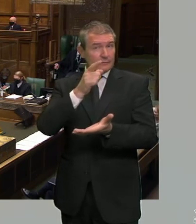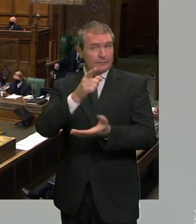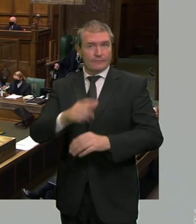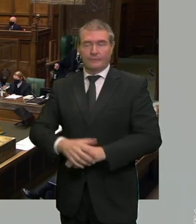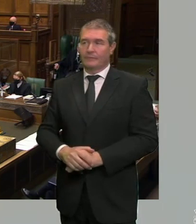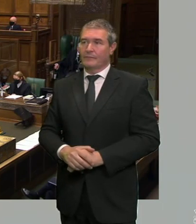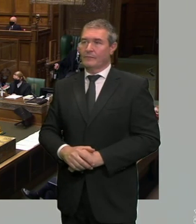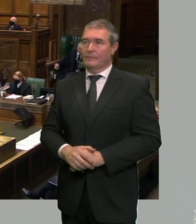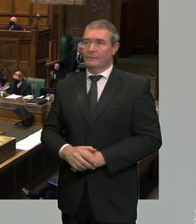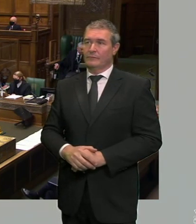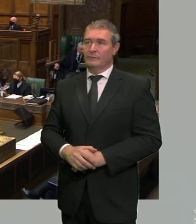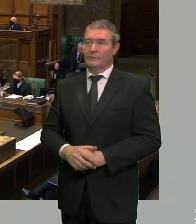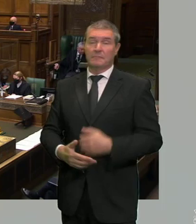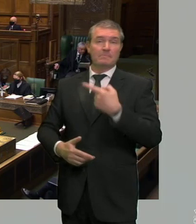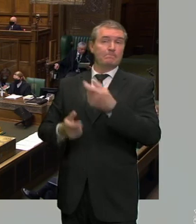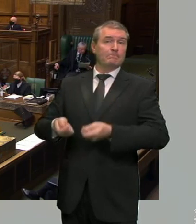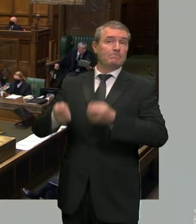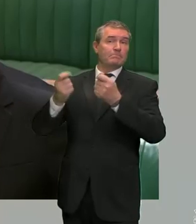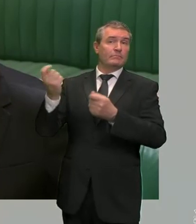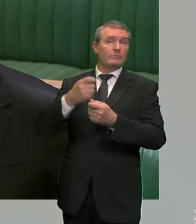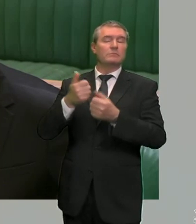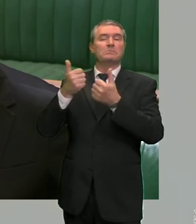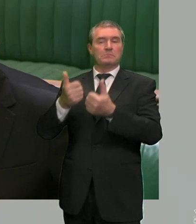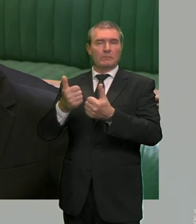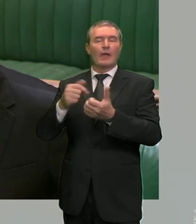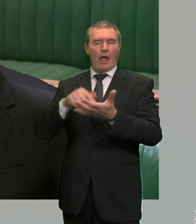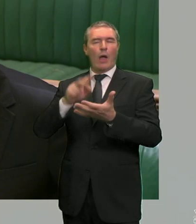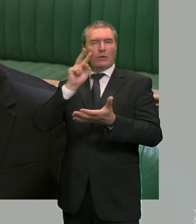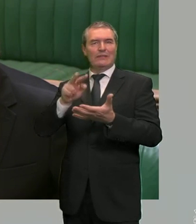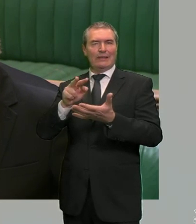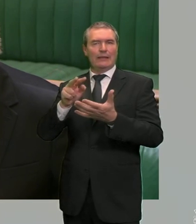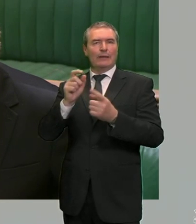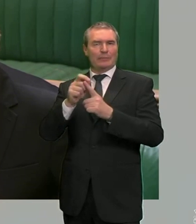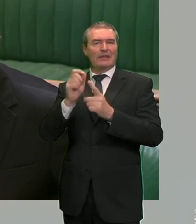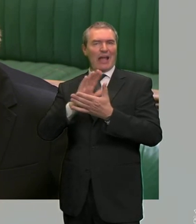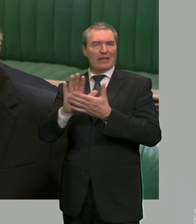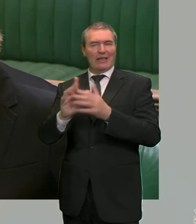I thank my honourable Friend. We will look at what Sir Peter has to say.